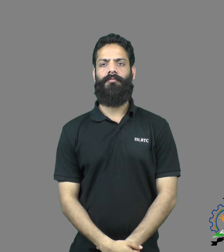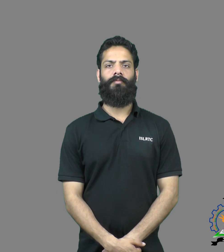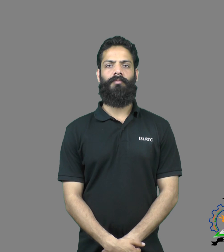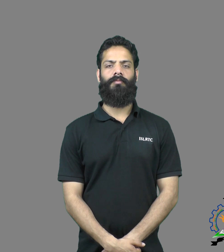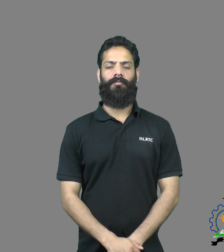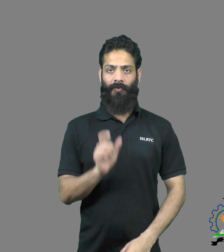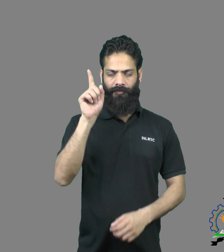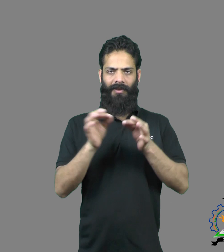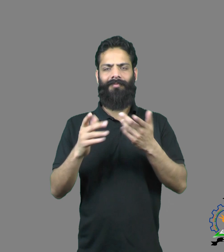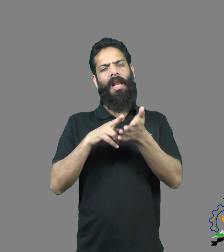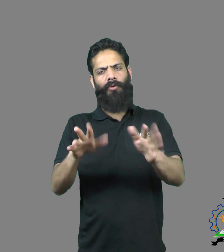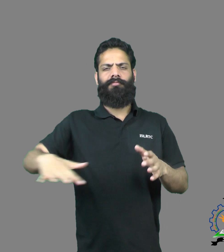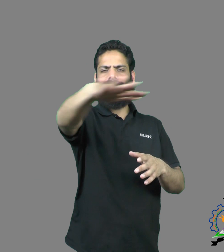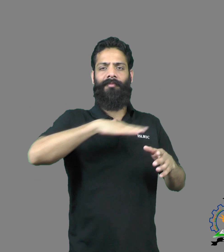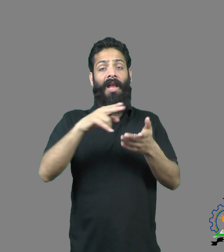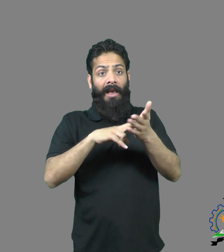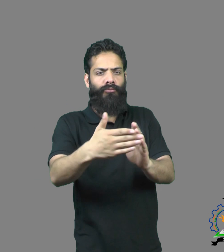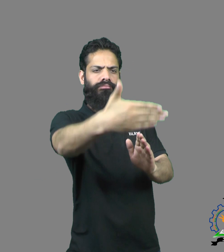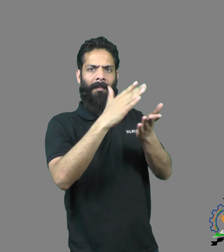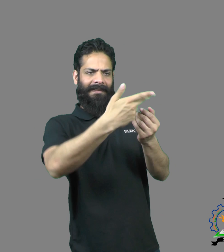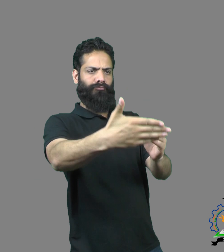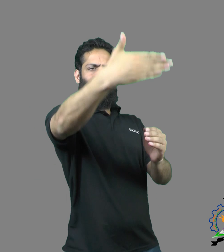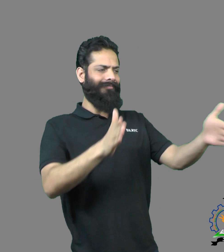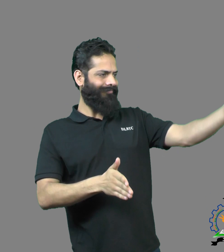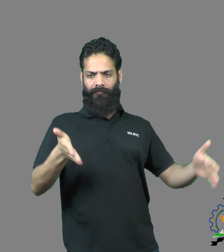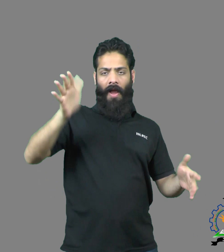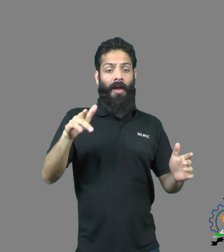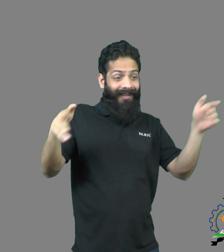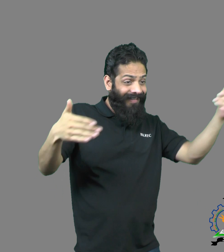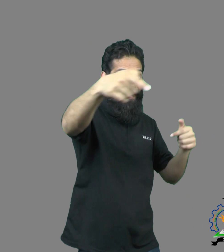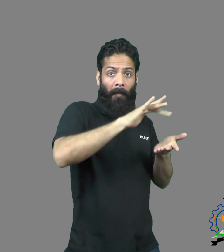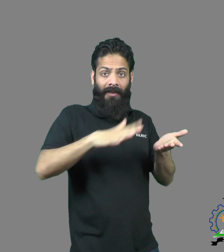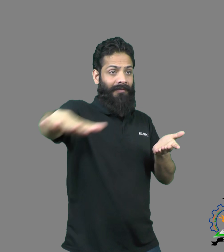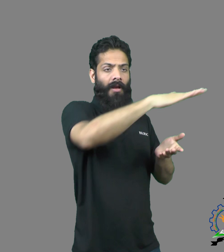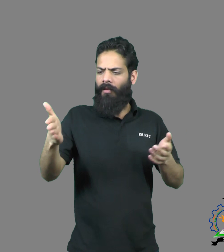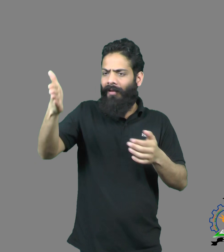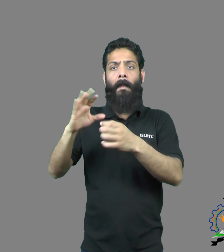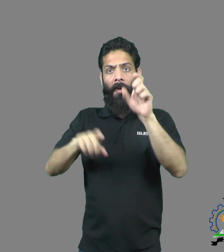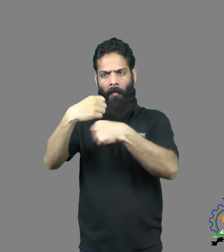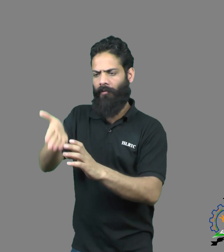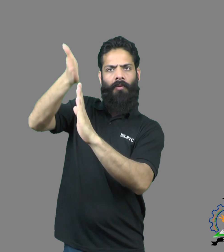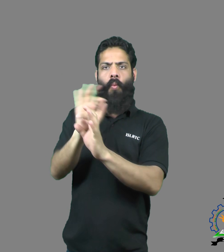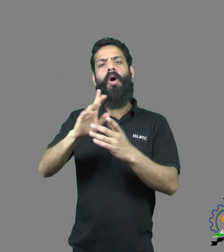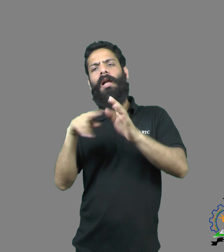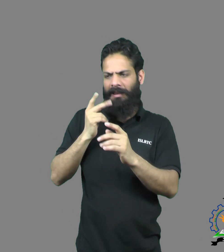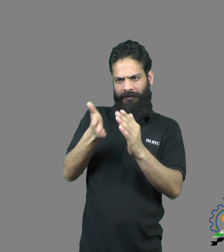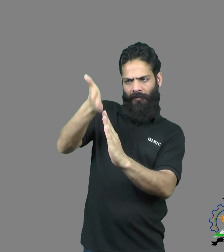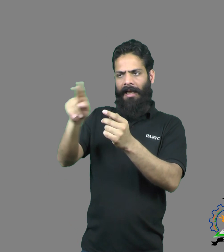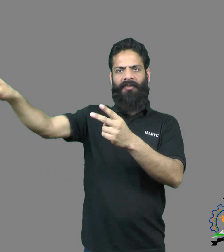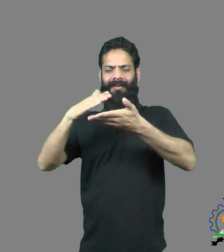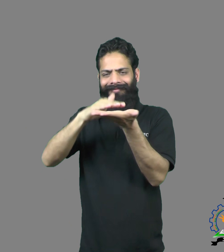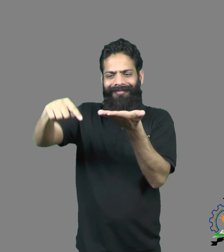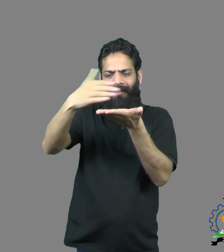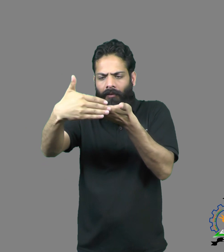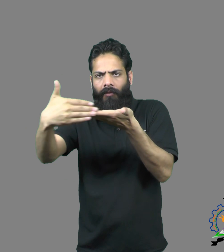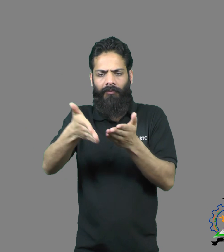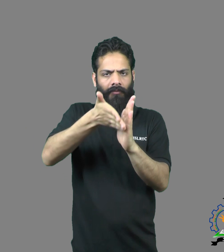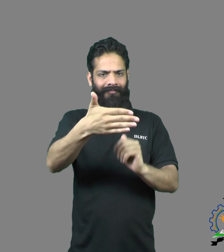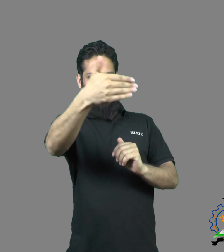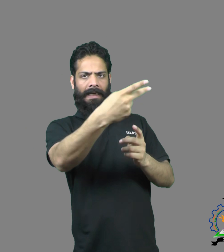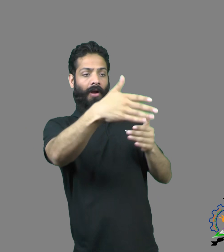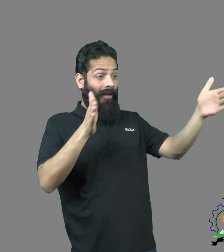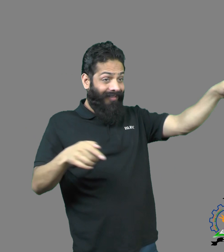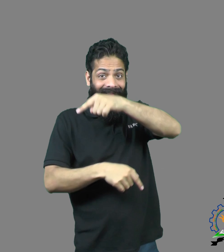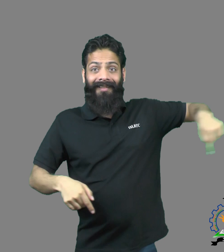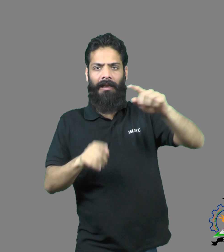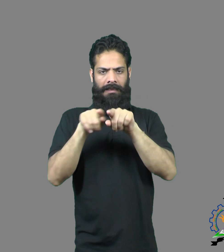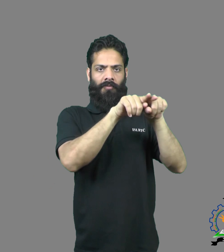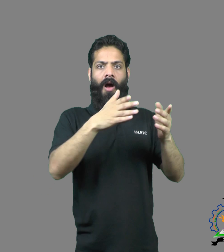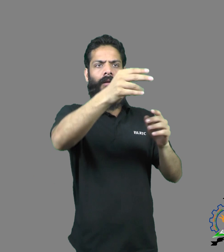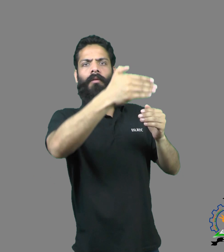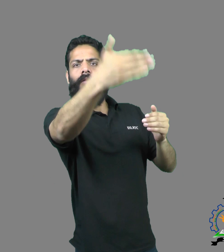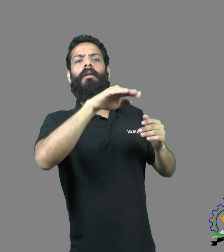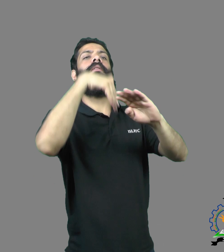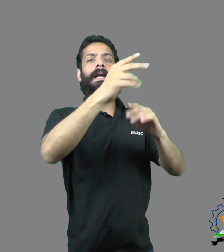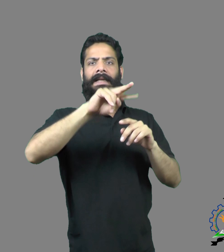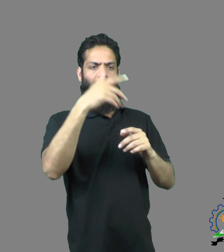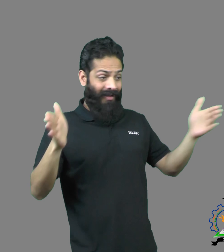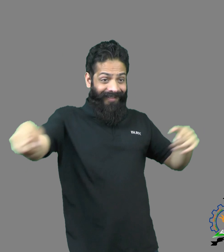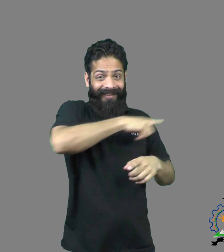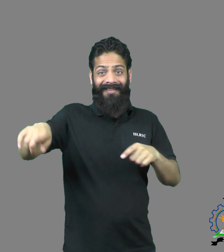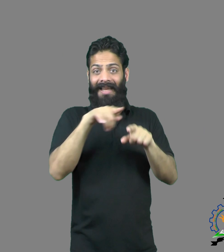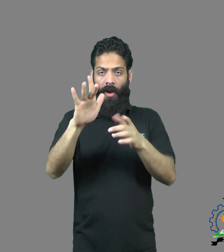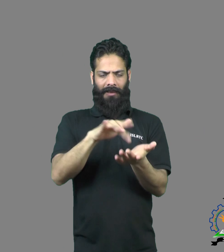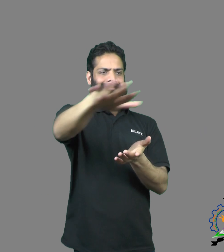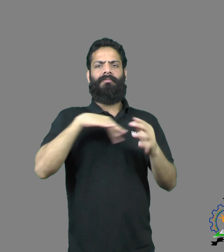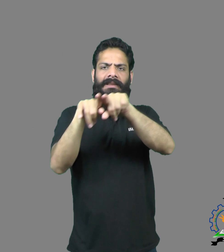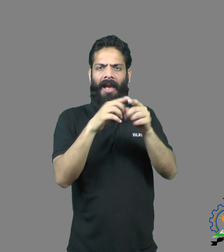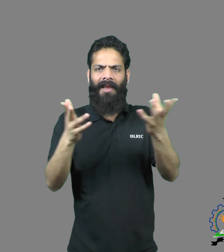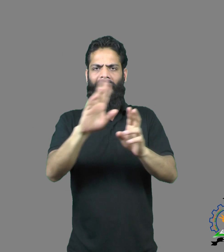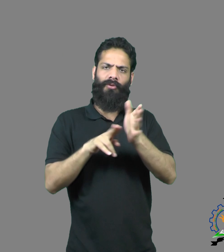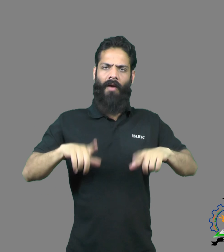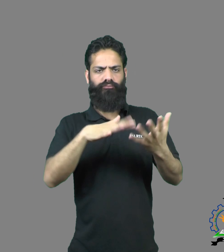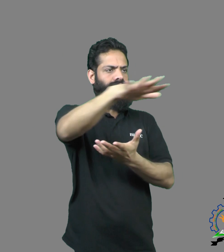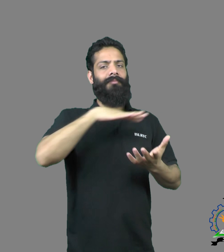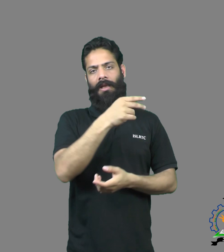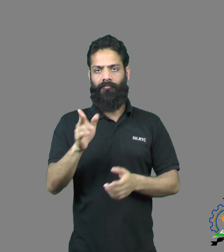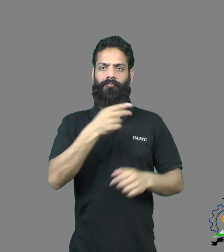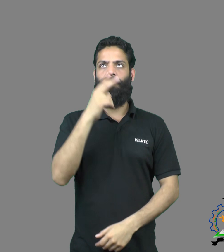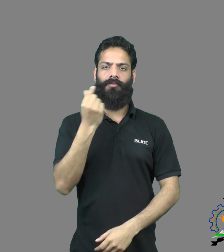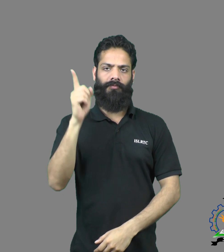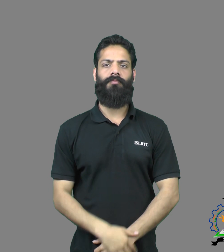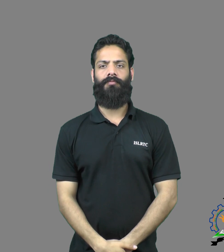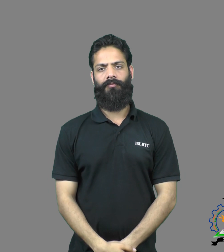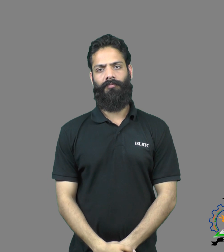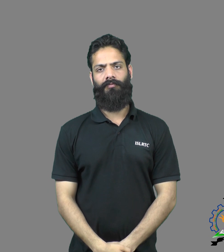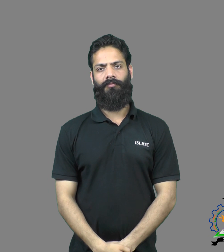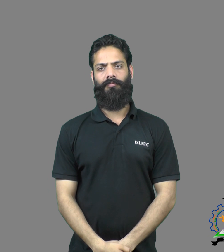Bioregion